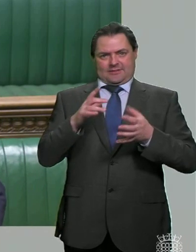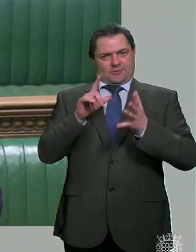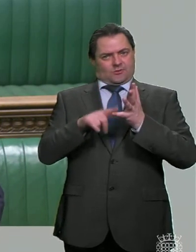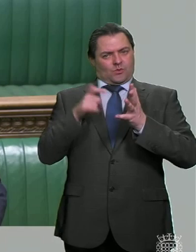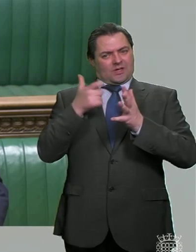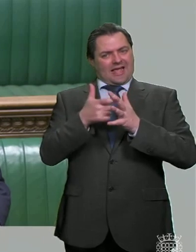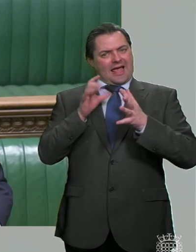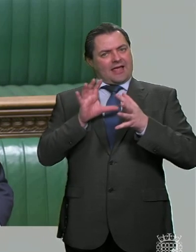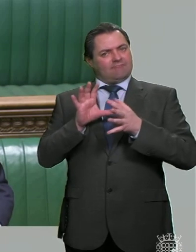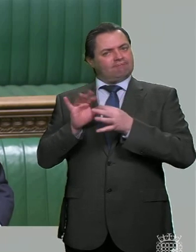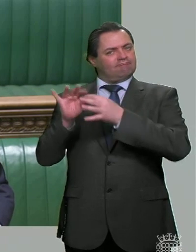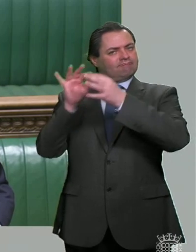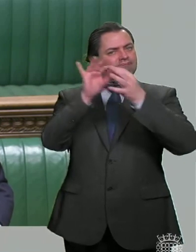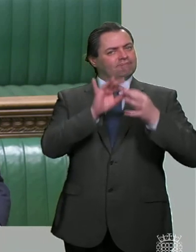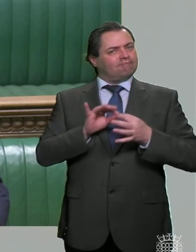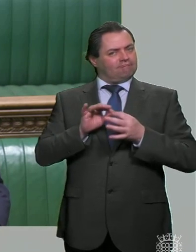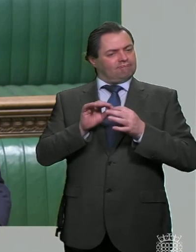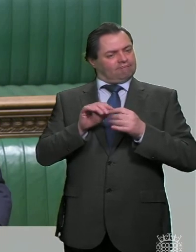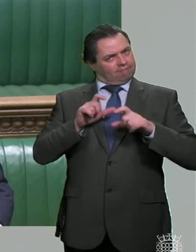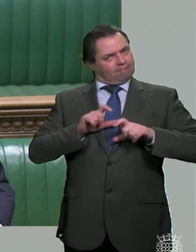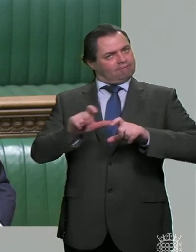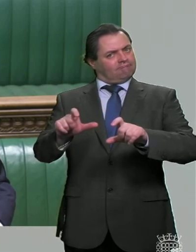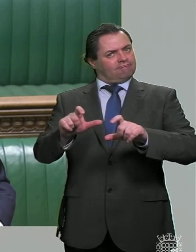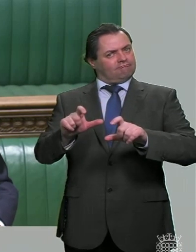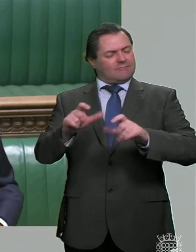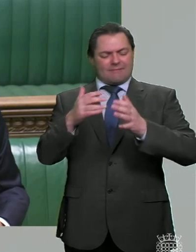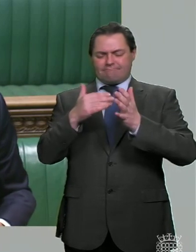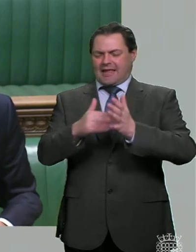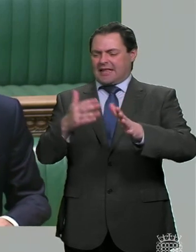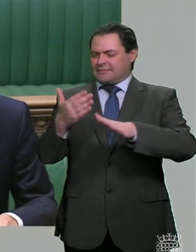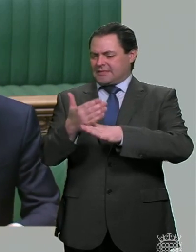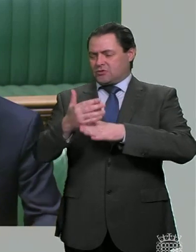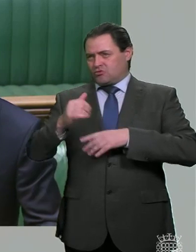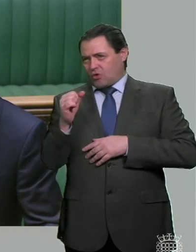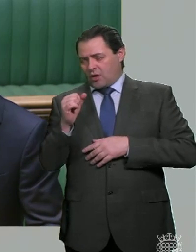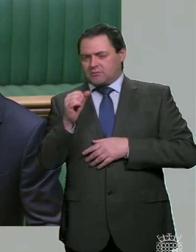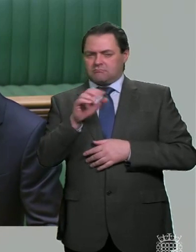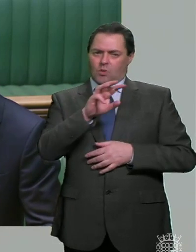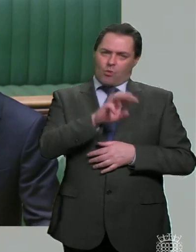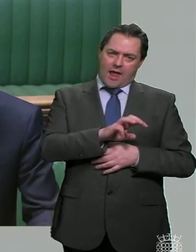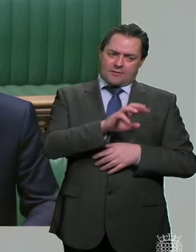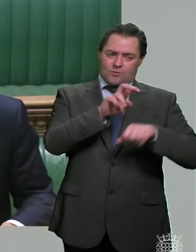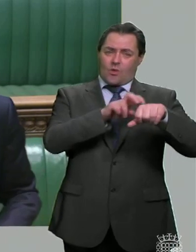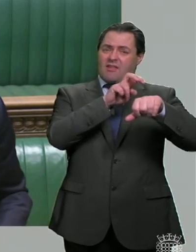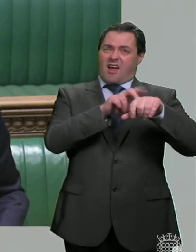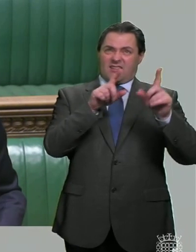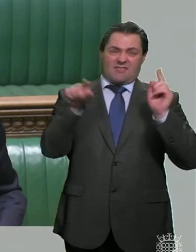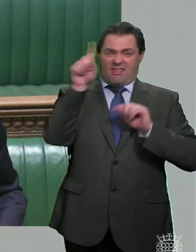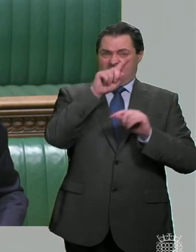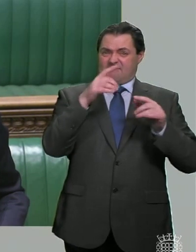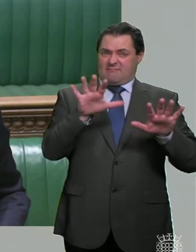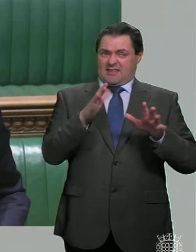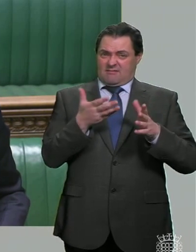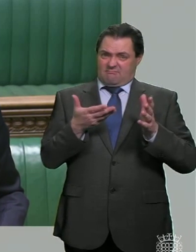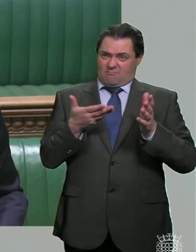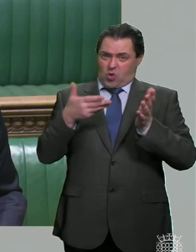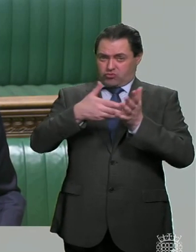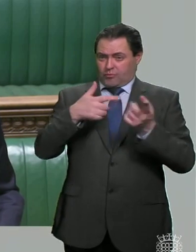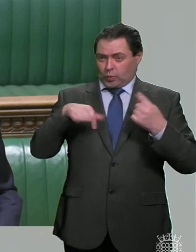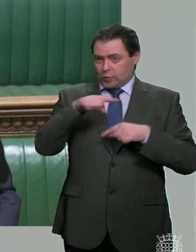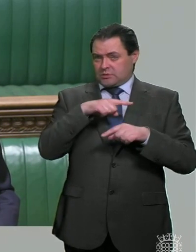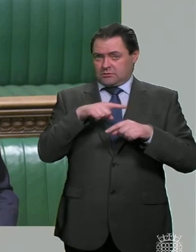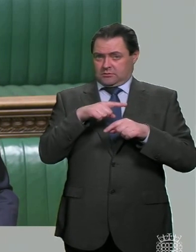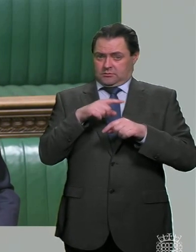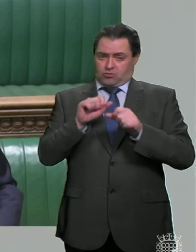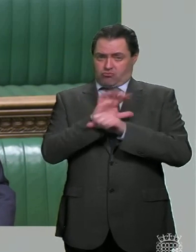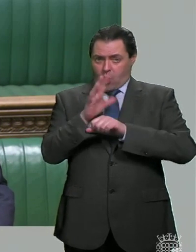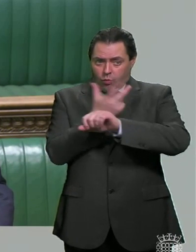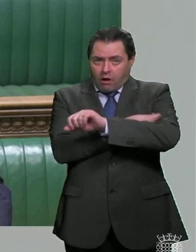Millions of families and businesses in Scotland, Wales and Northern Ireland have contributed to and benefited from our coronavirus response.